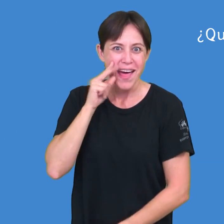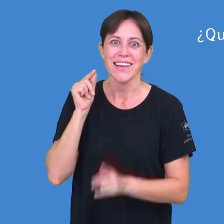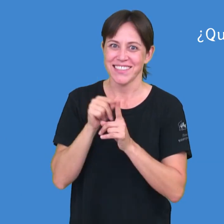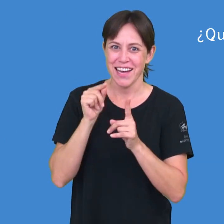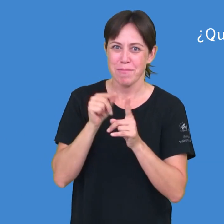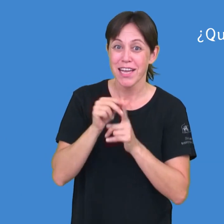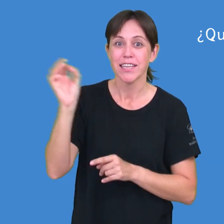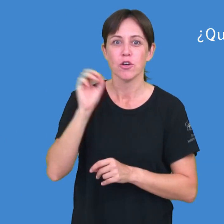diabetes